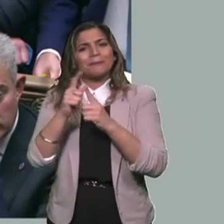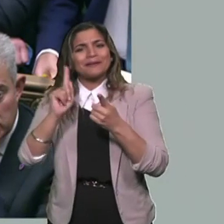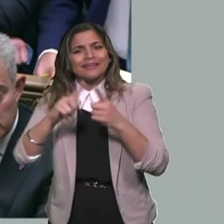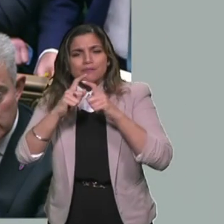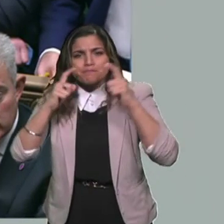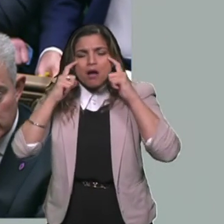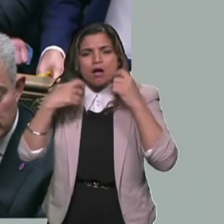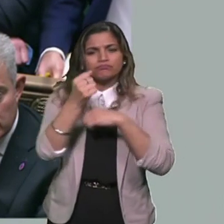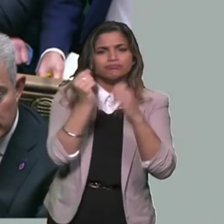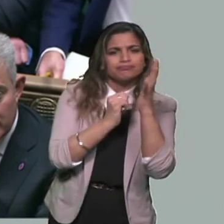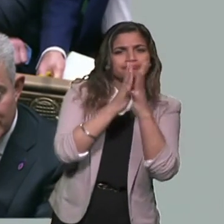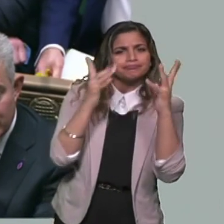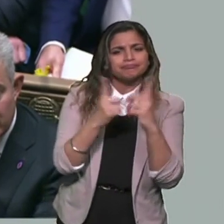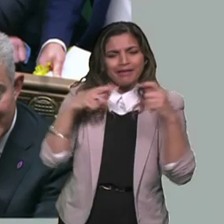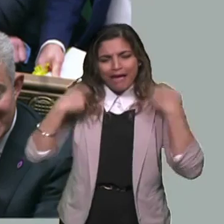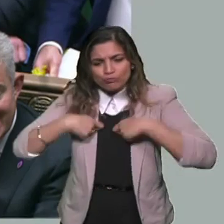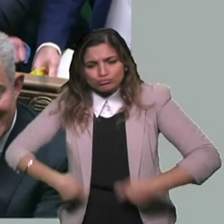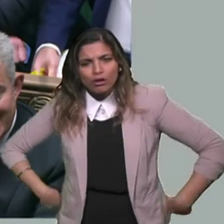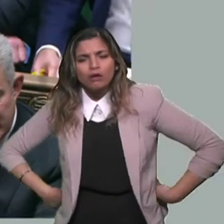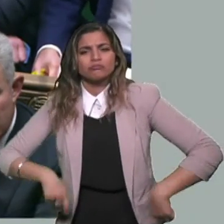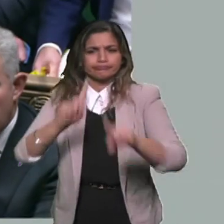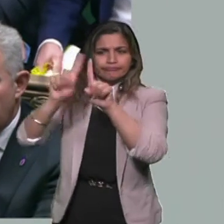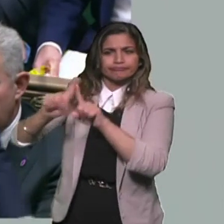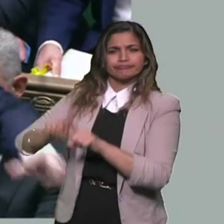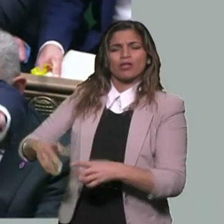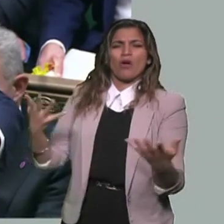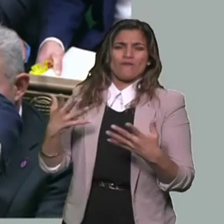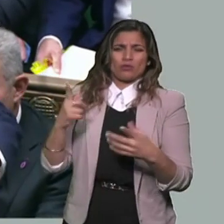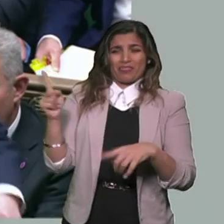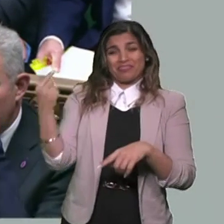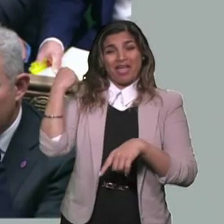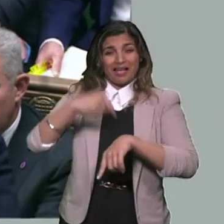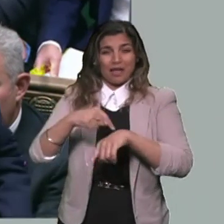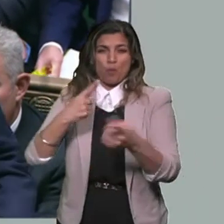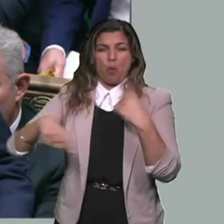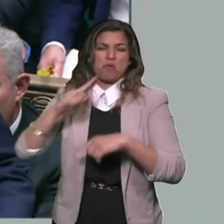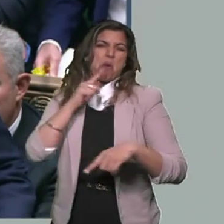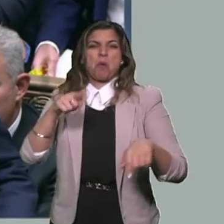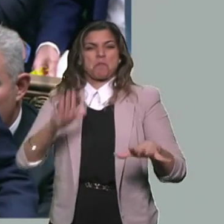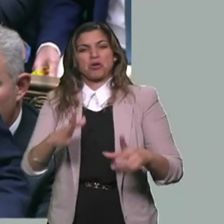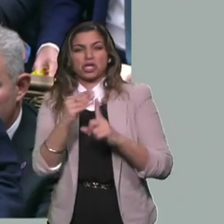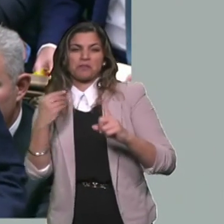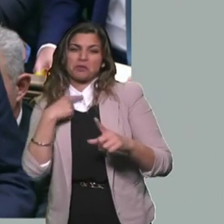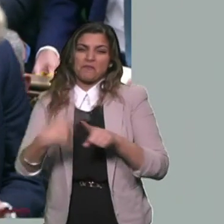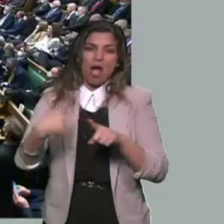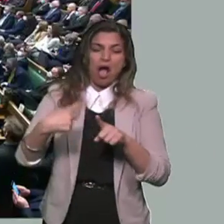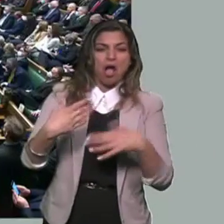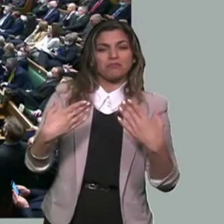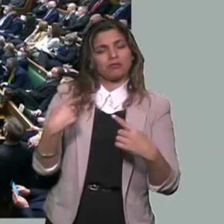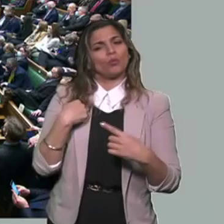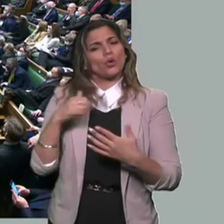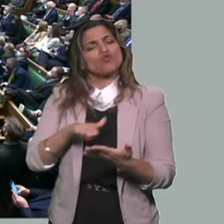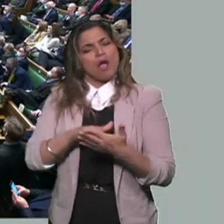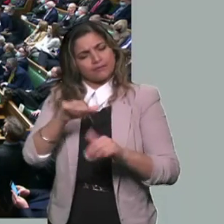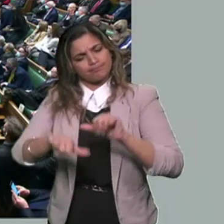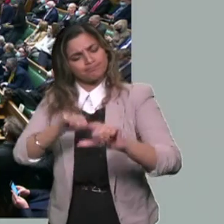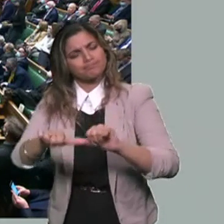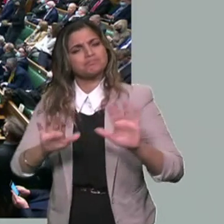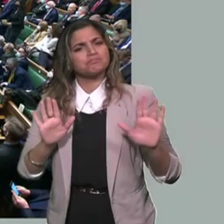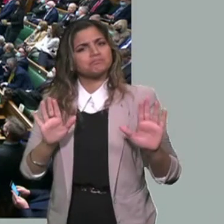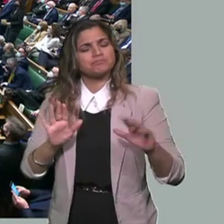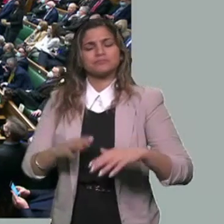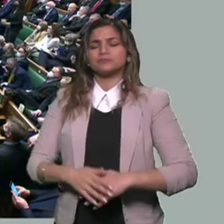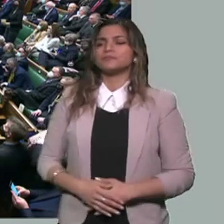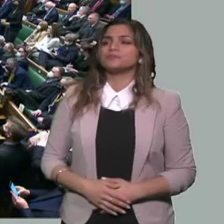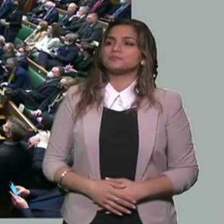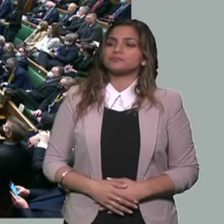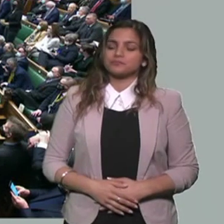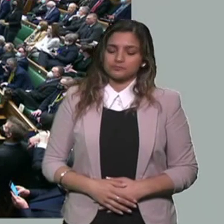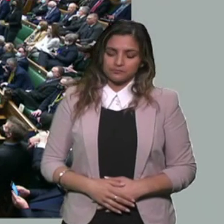At the time, Captain Hindsight and others were calling for us to go faster.